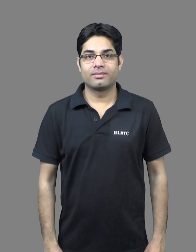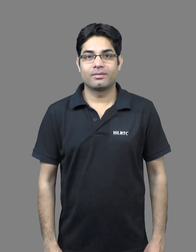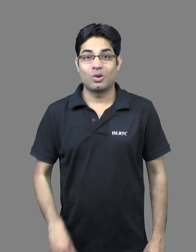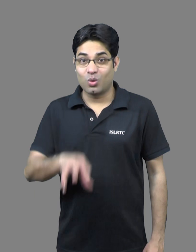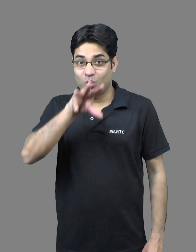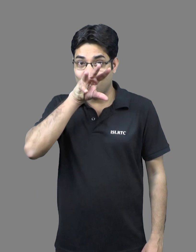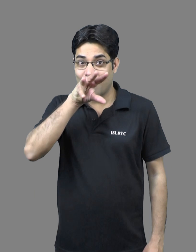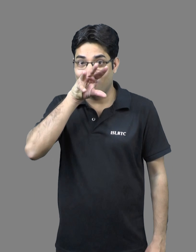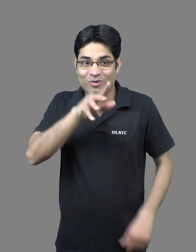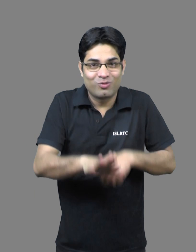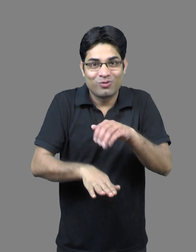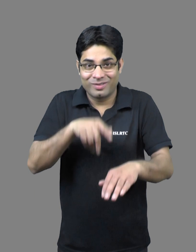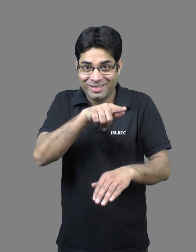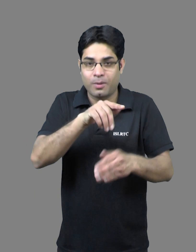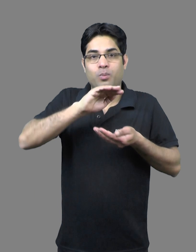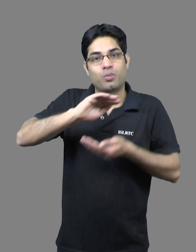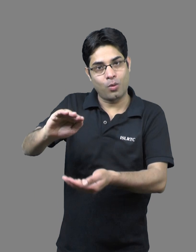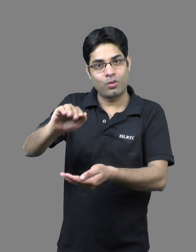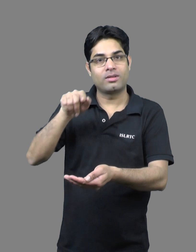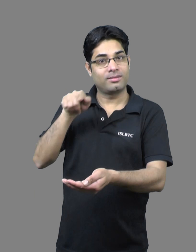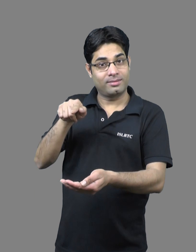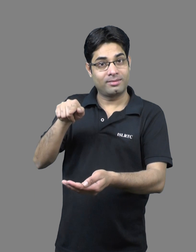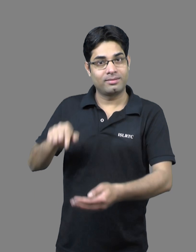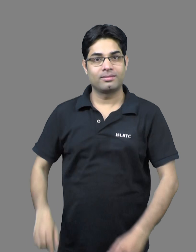Piglet